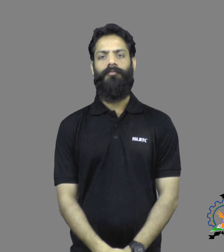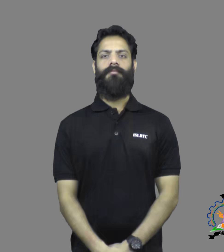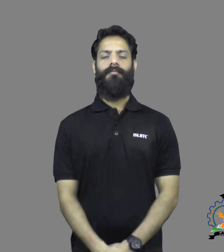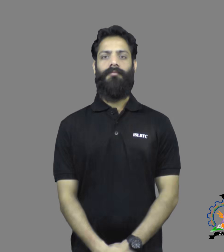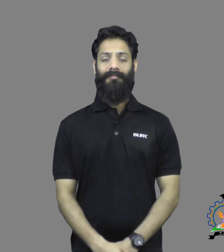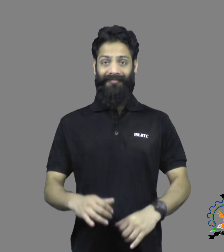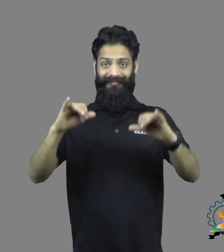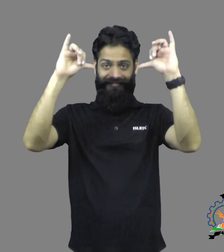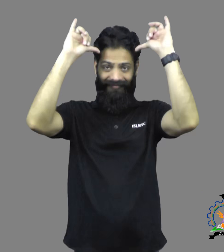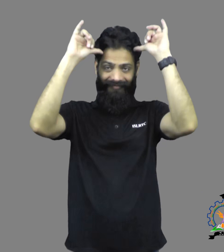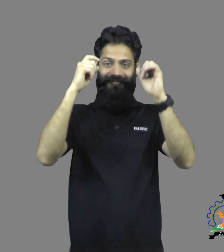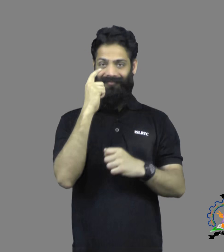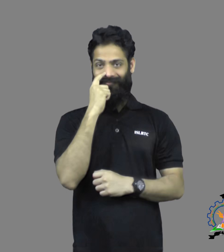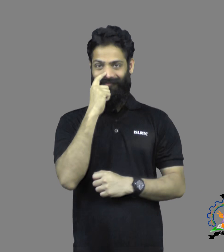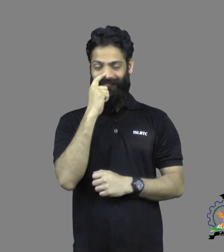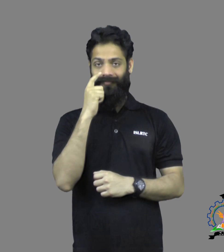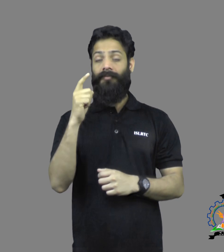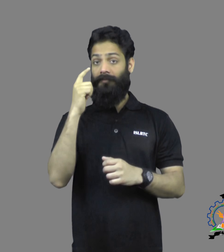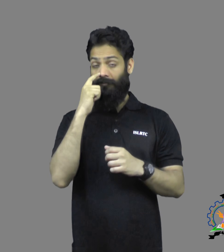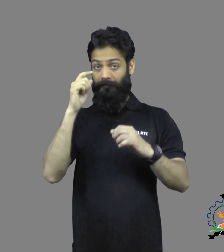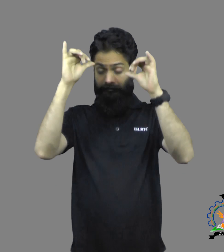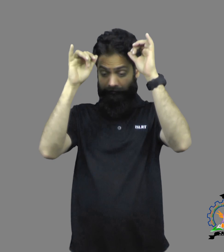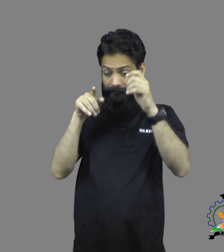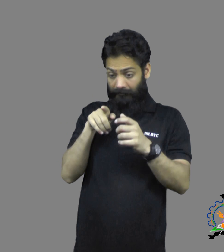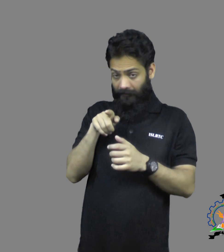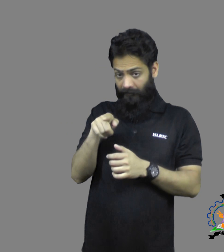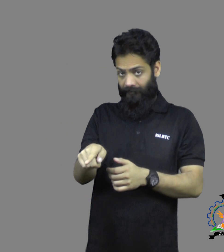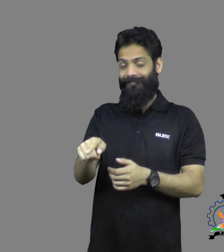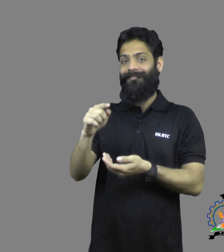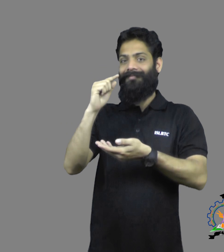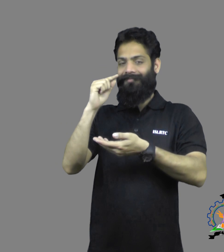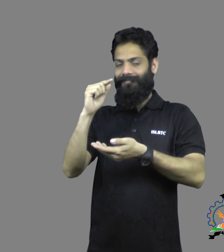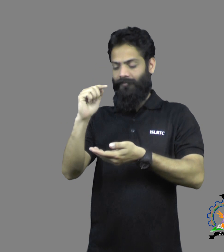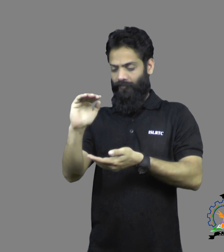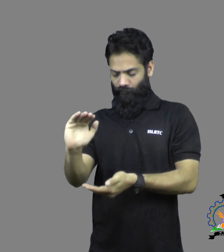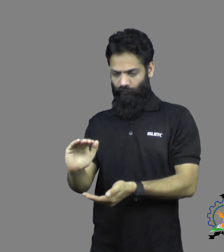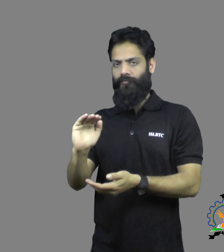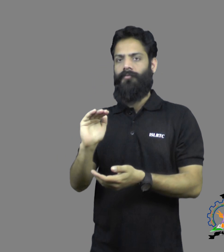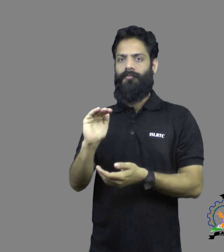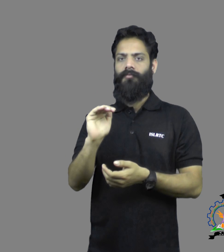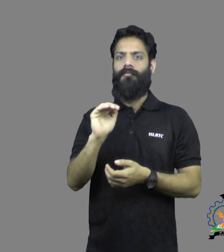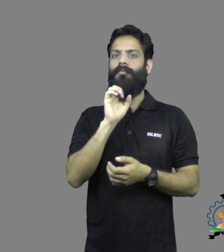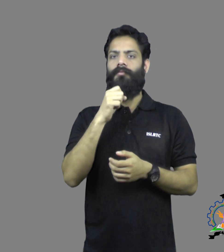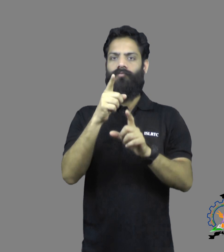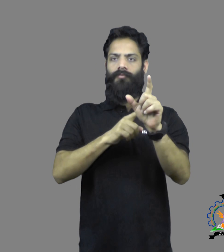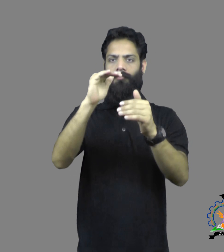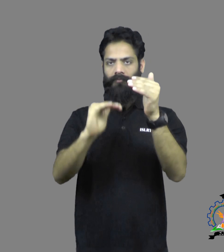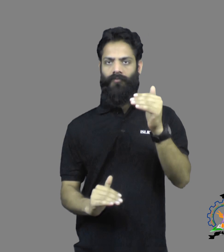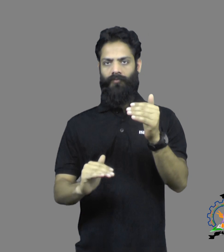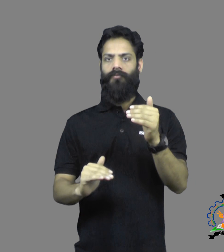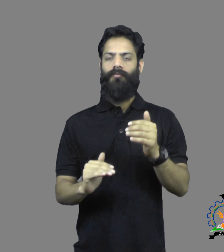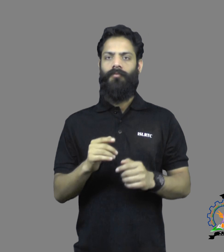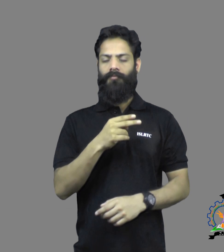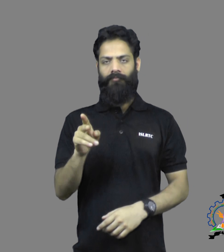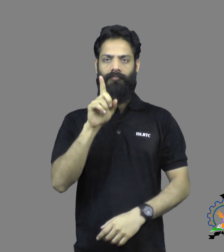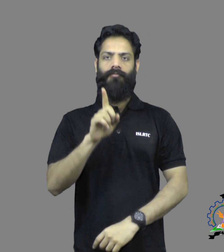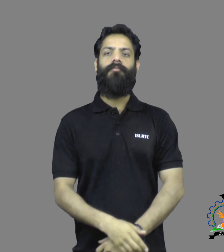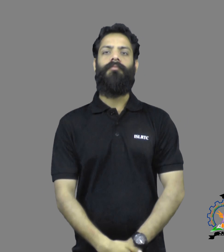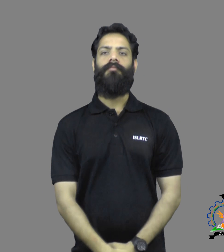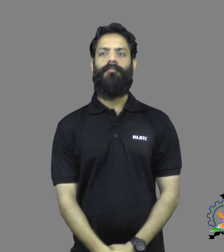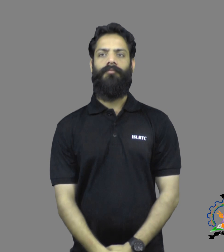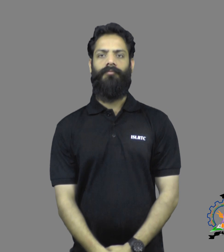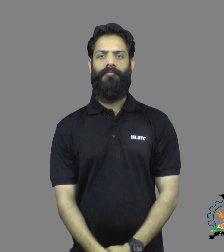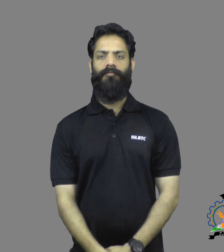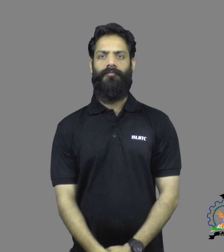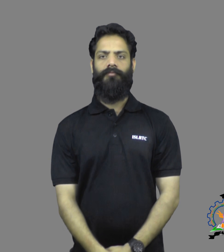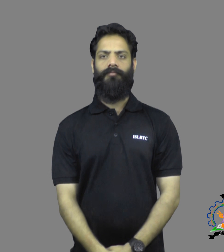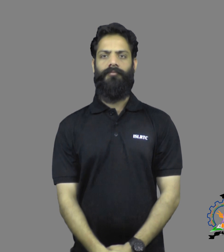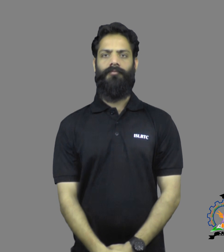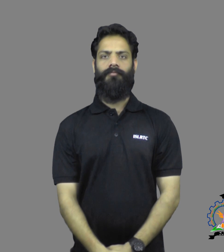Heifer Calf